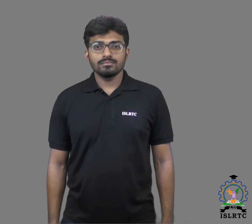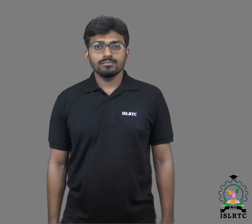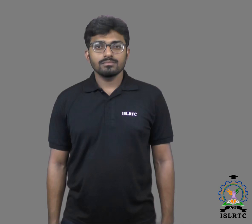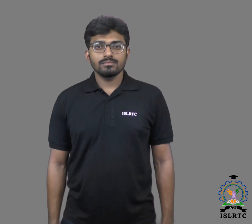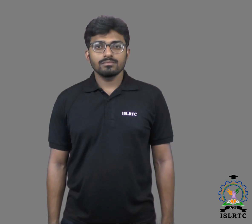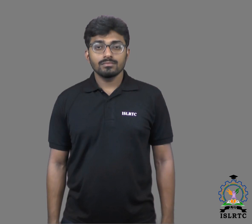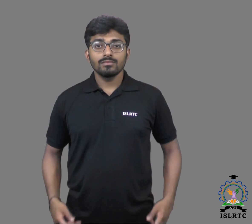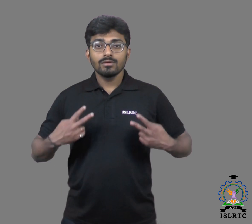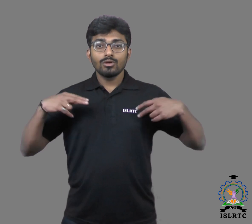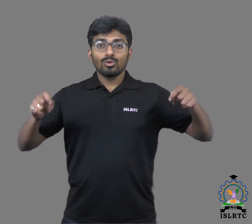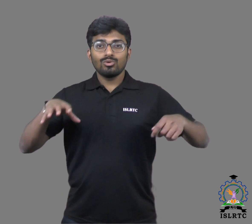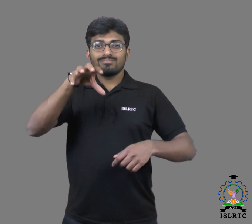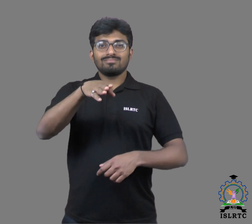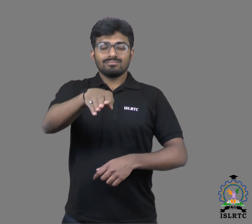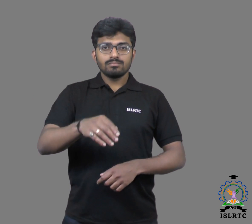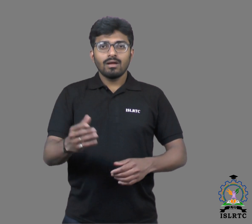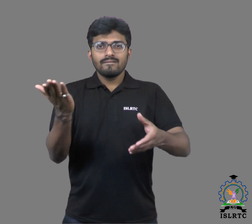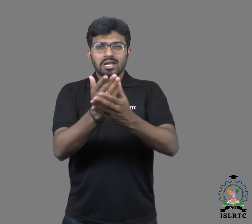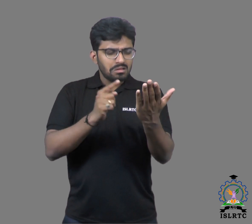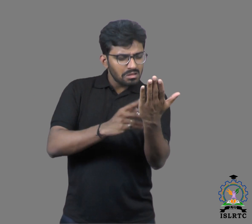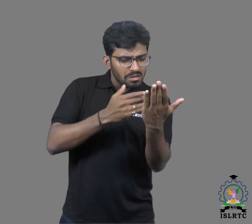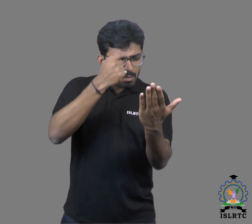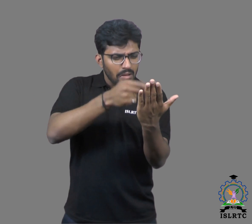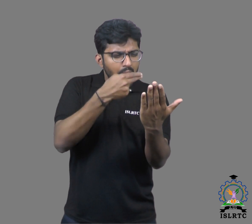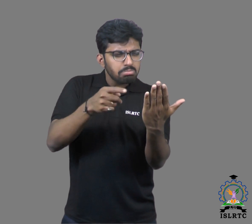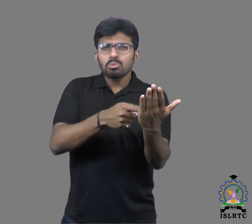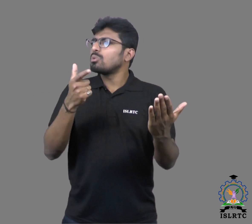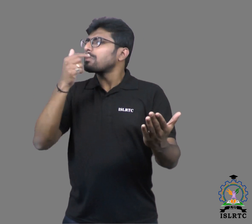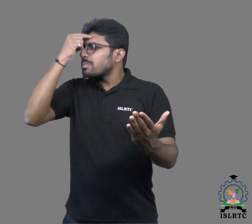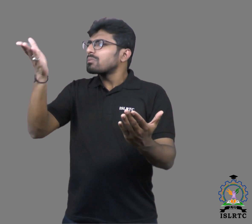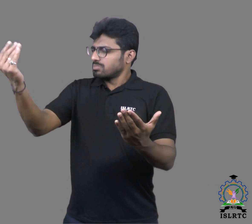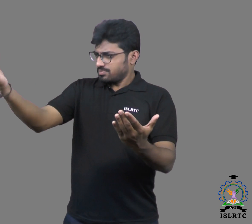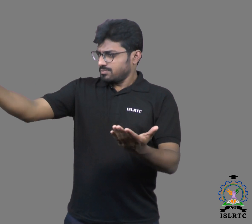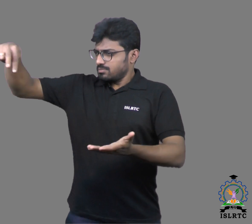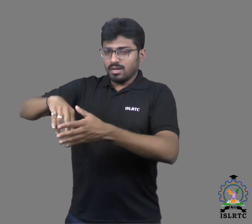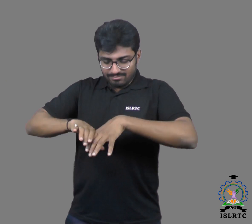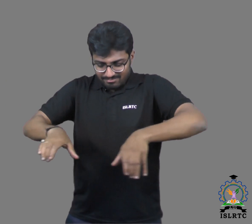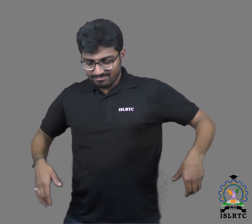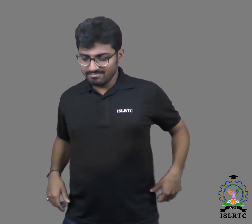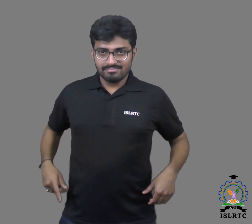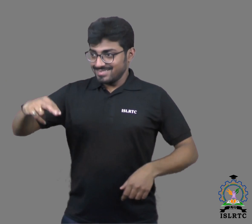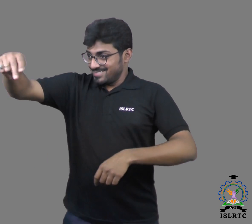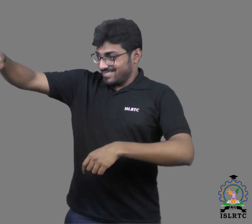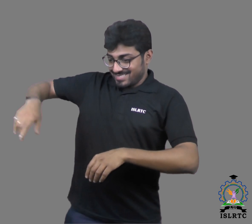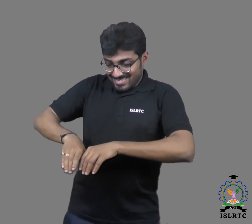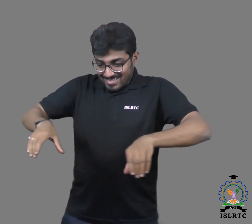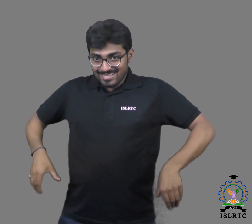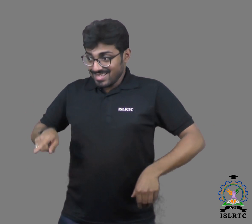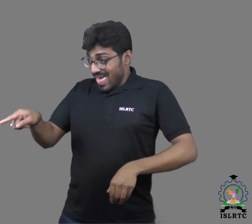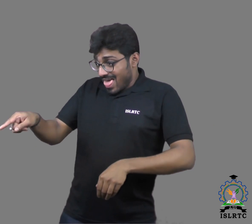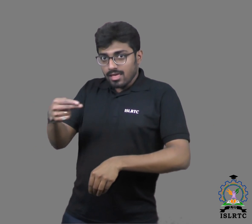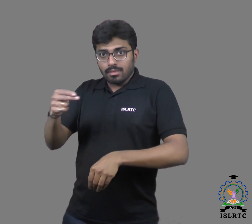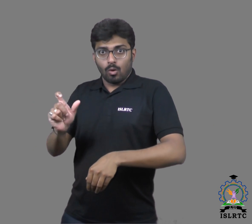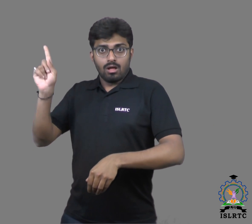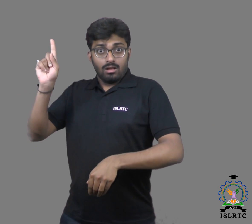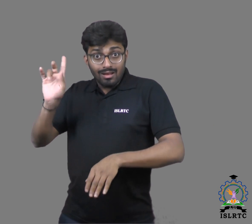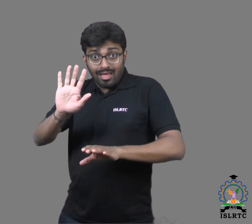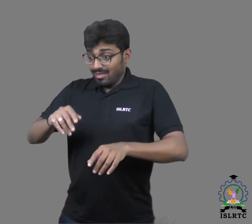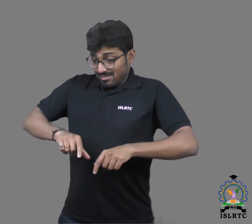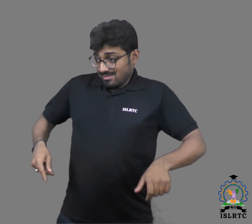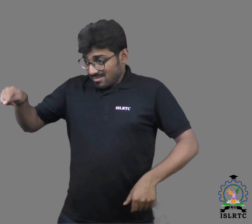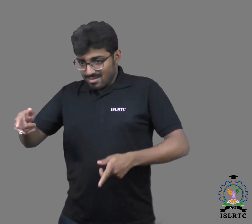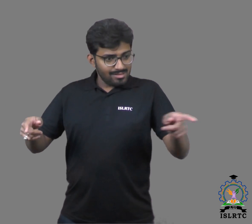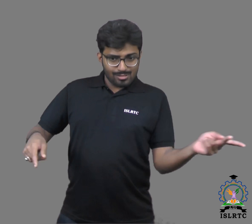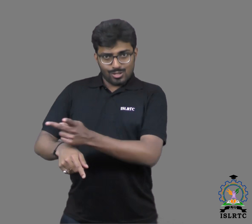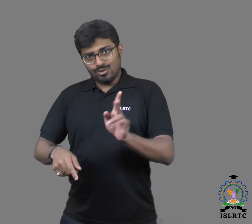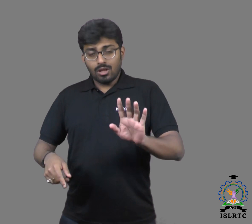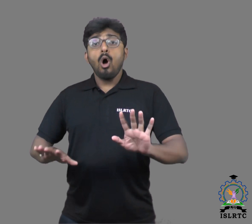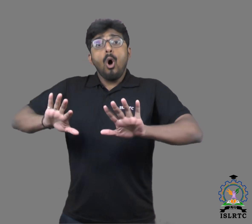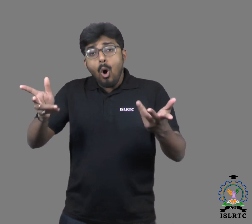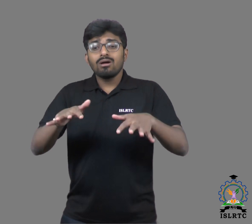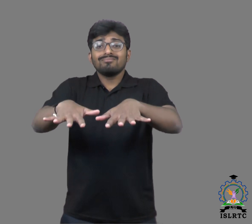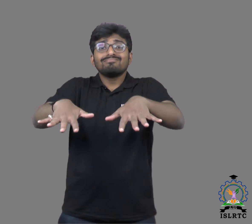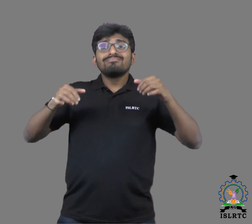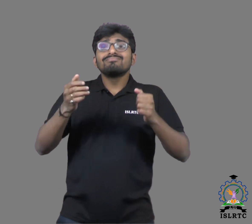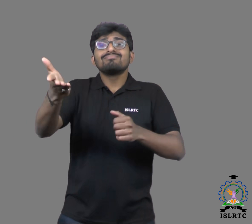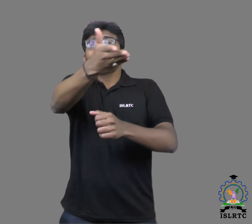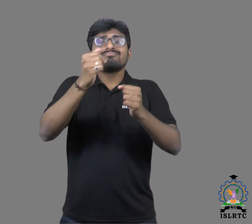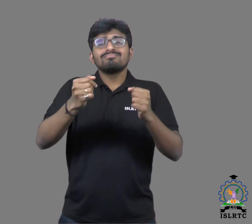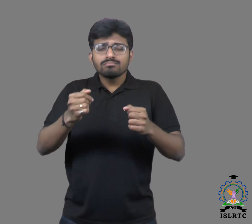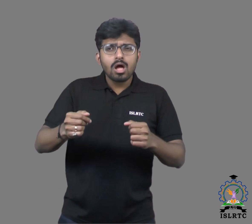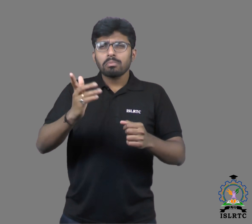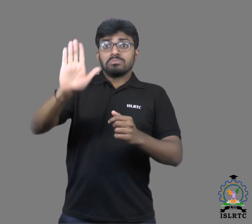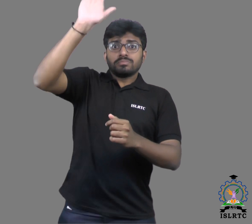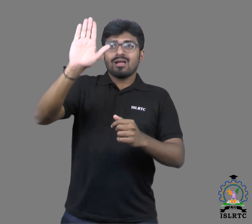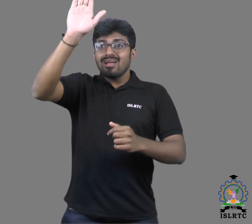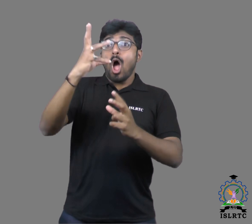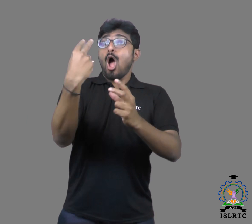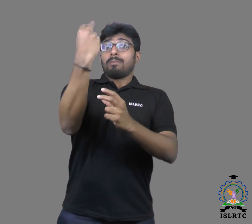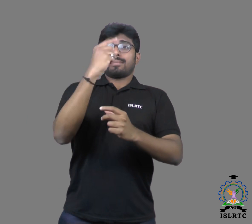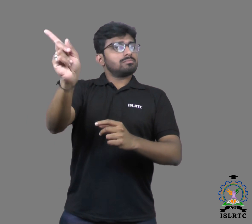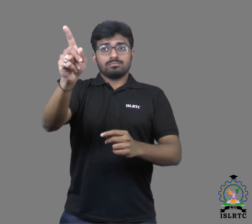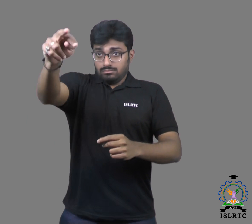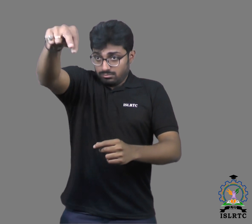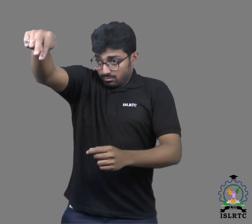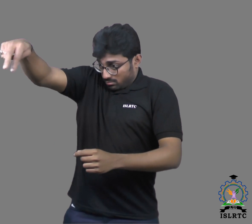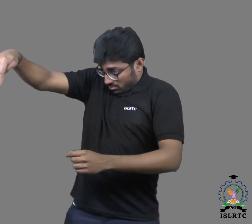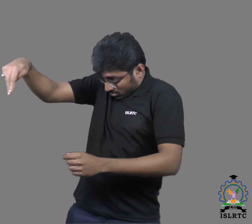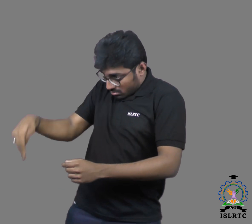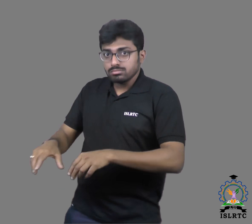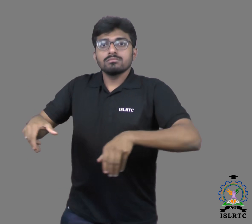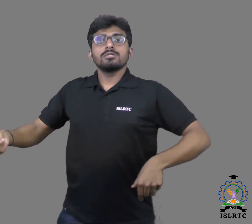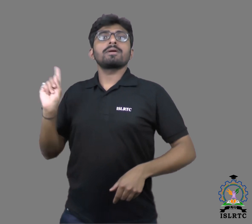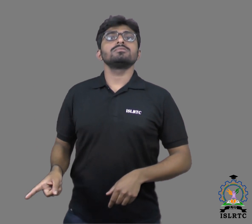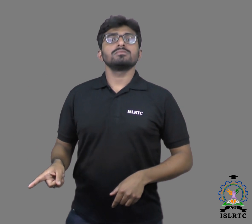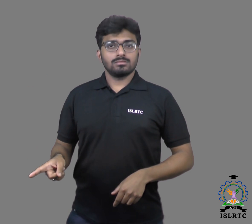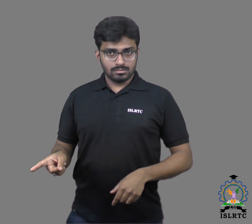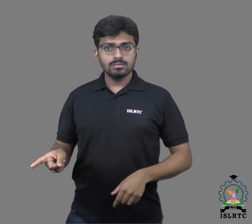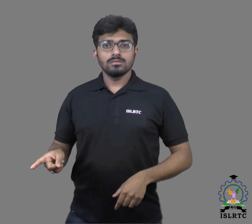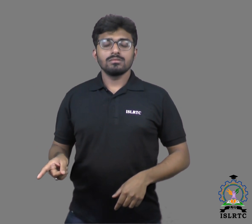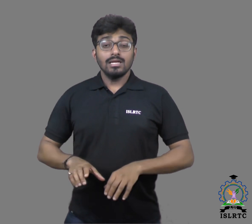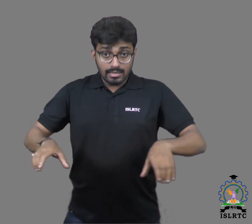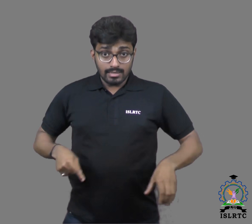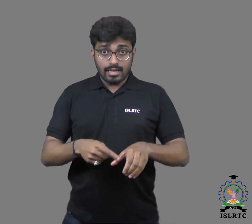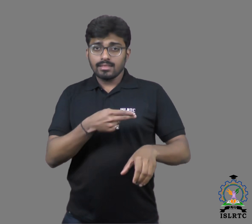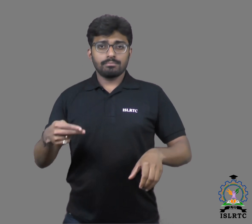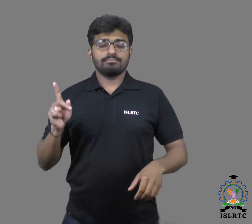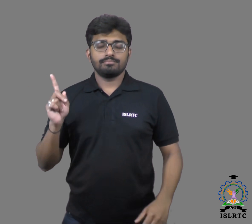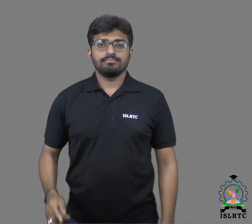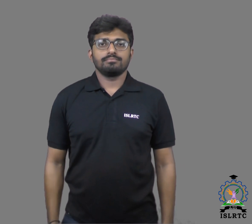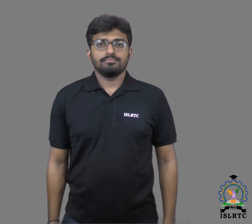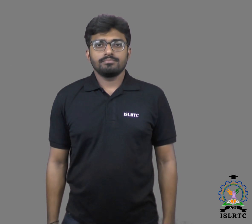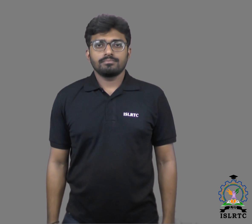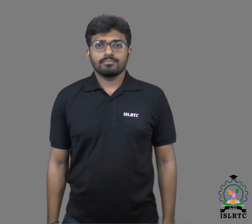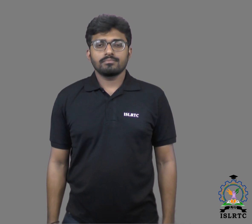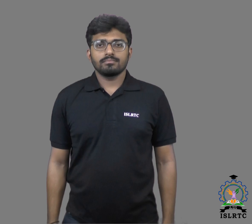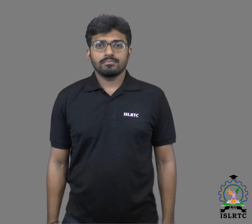Witness Box